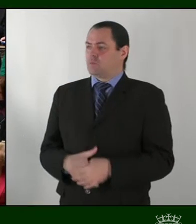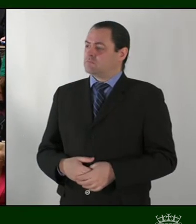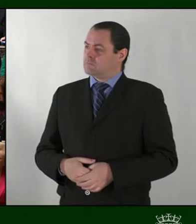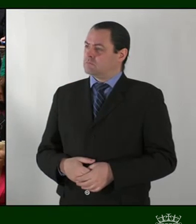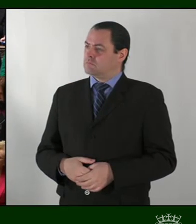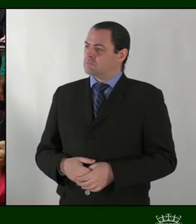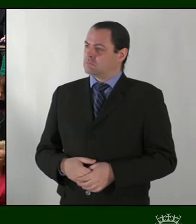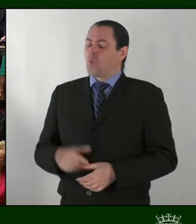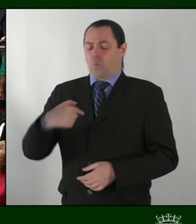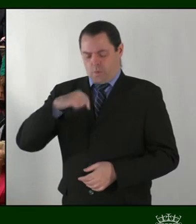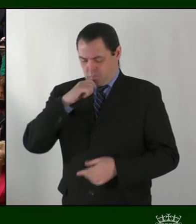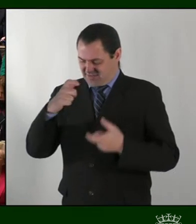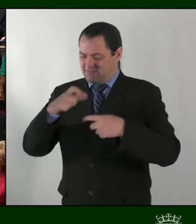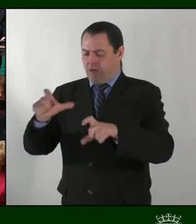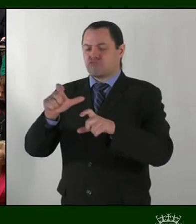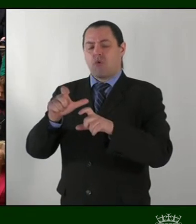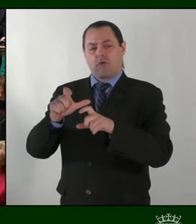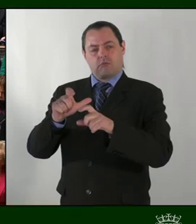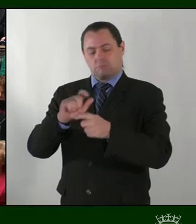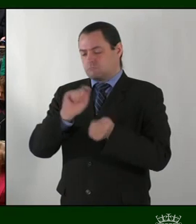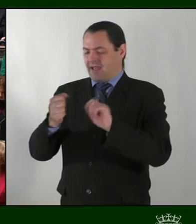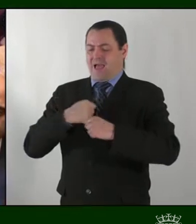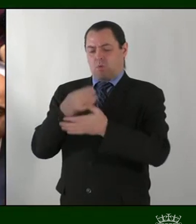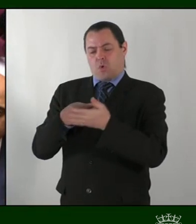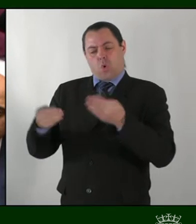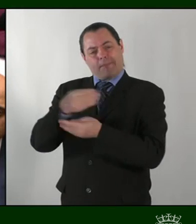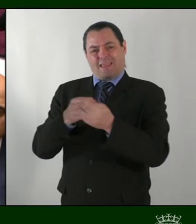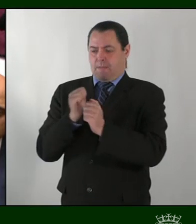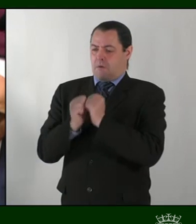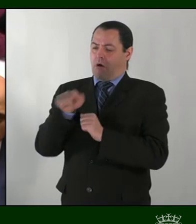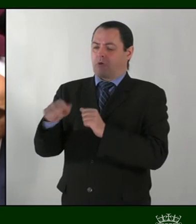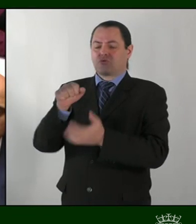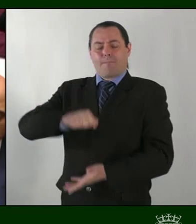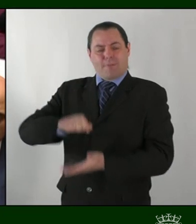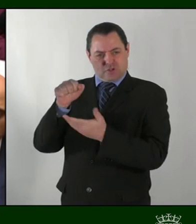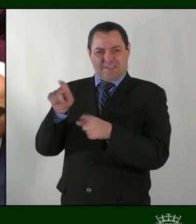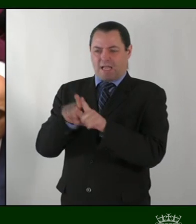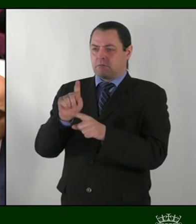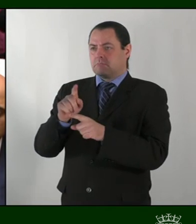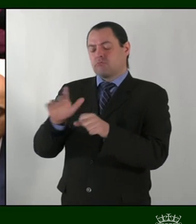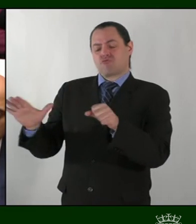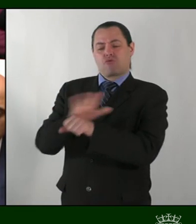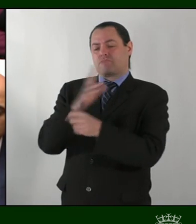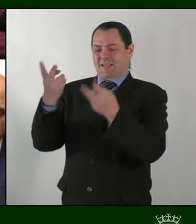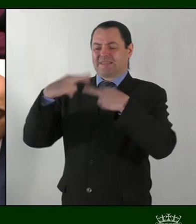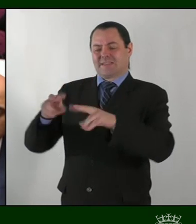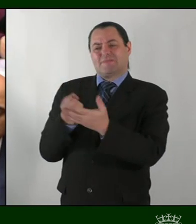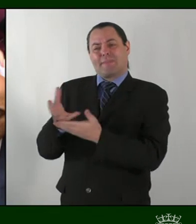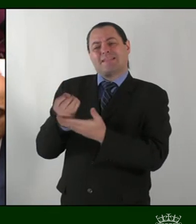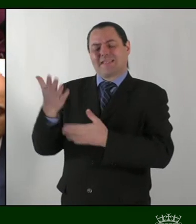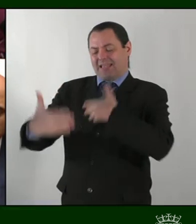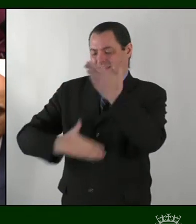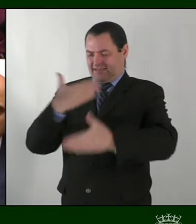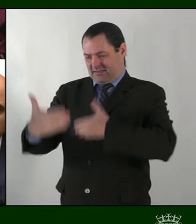We will continue to transform the UK economy through the Budget in March and the comprehensive spending review later this year.